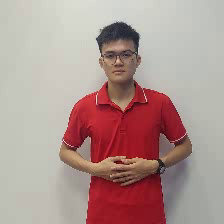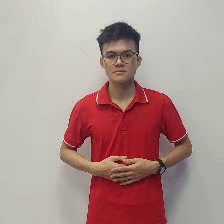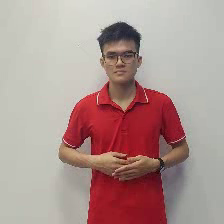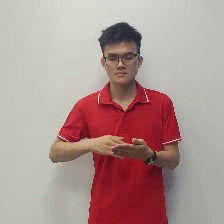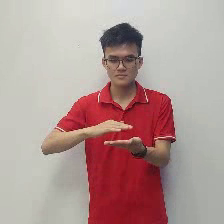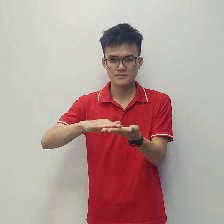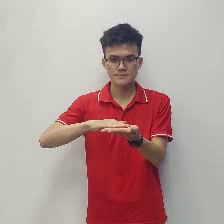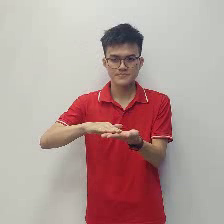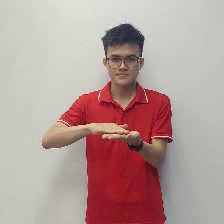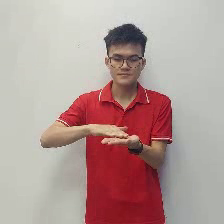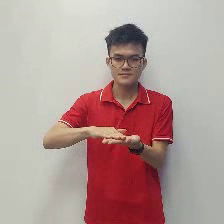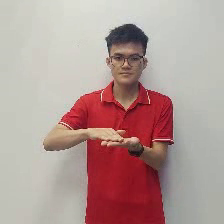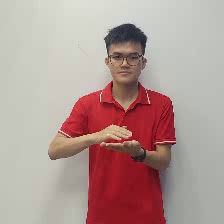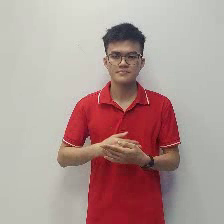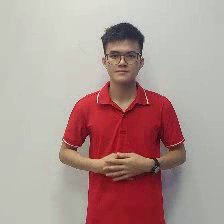Xin lỗi